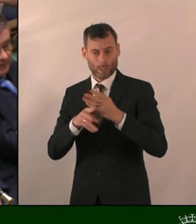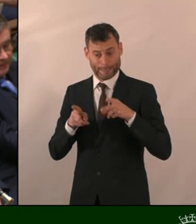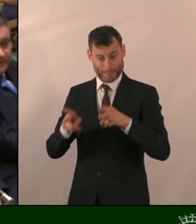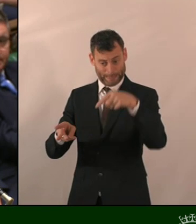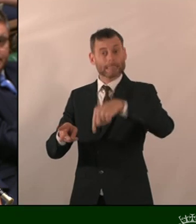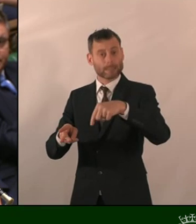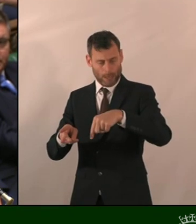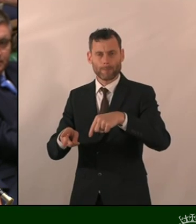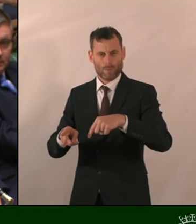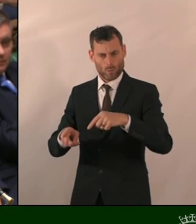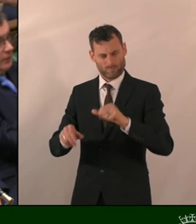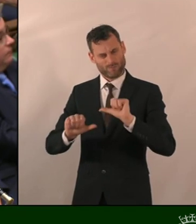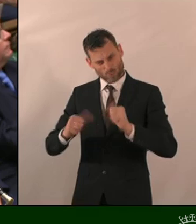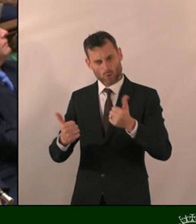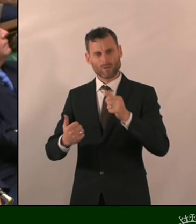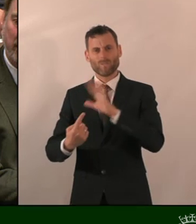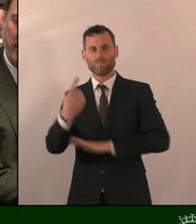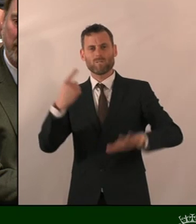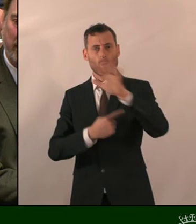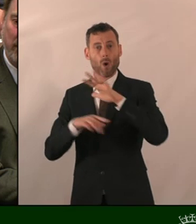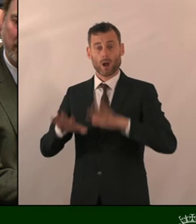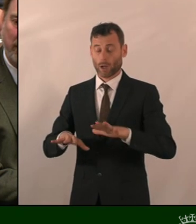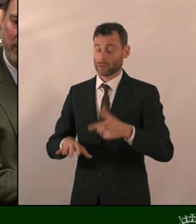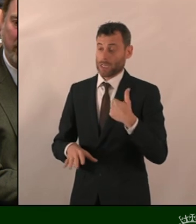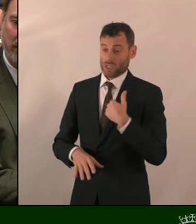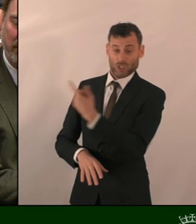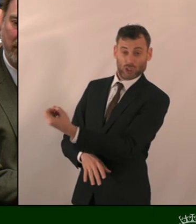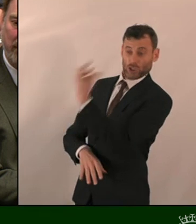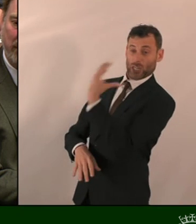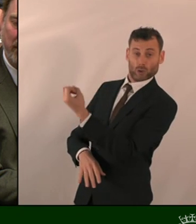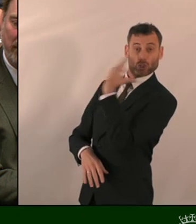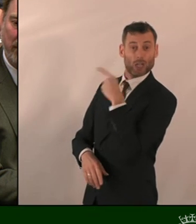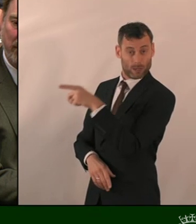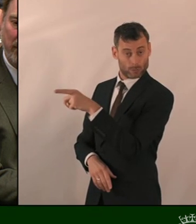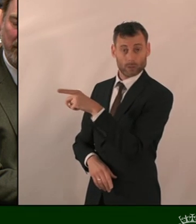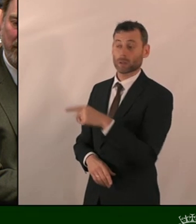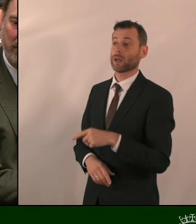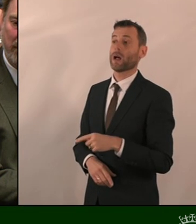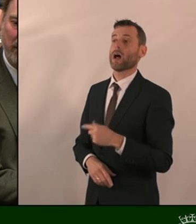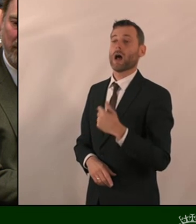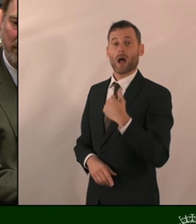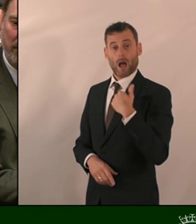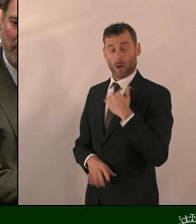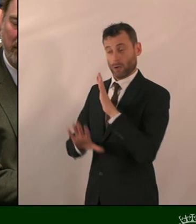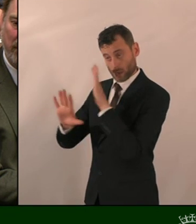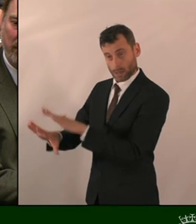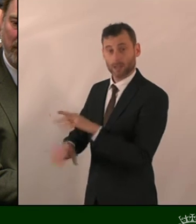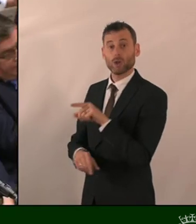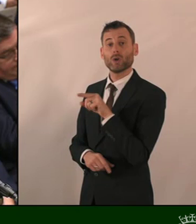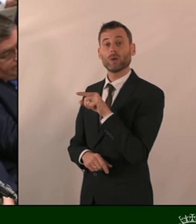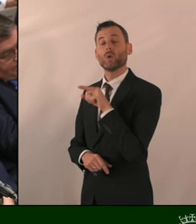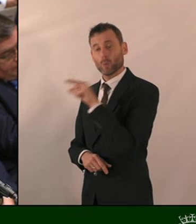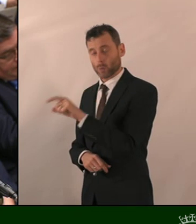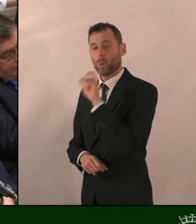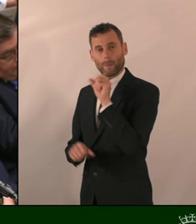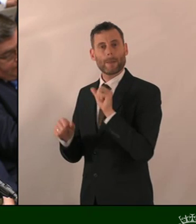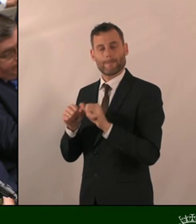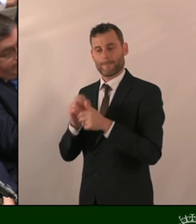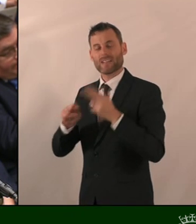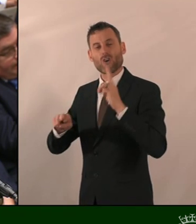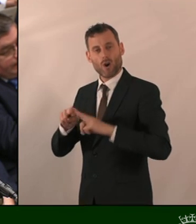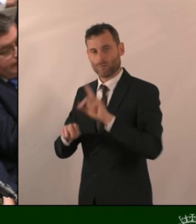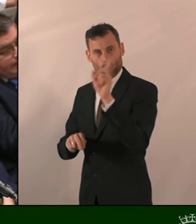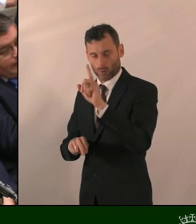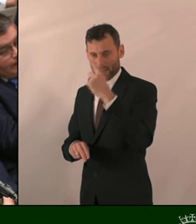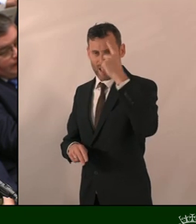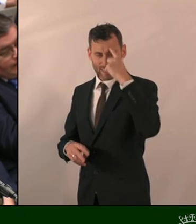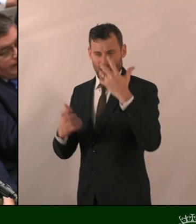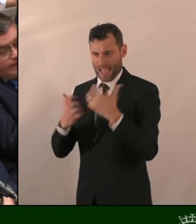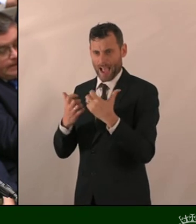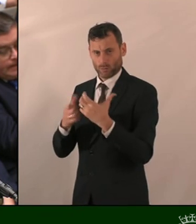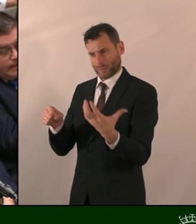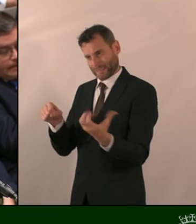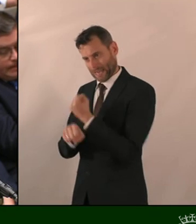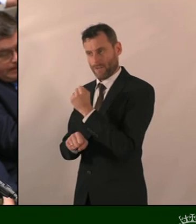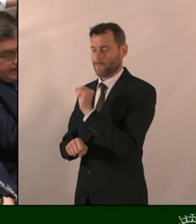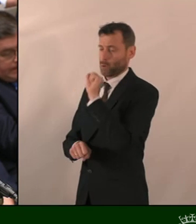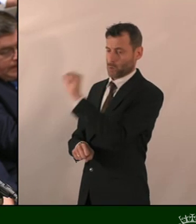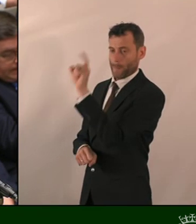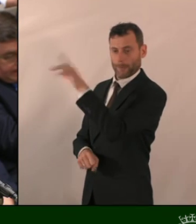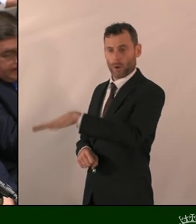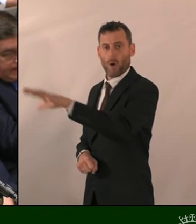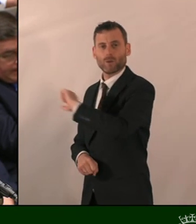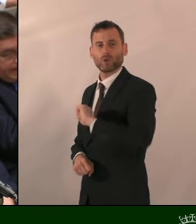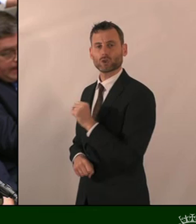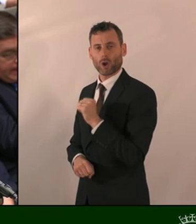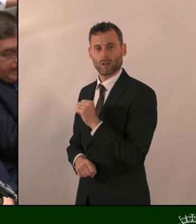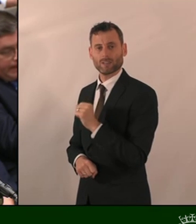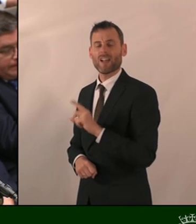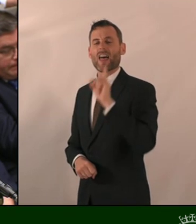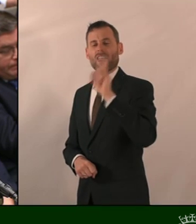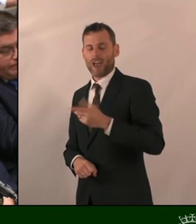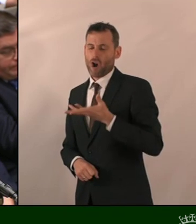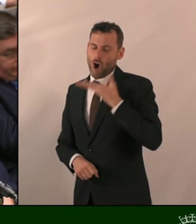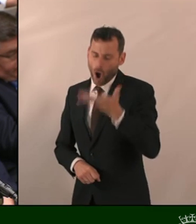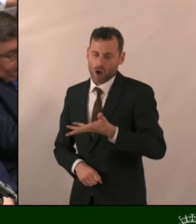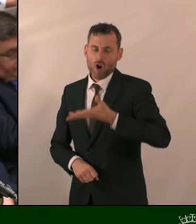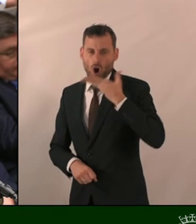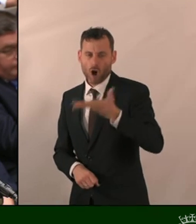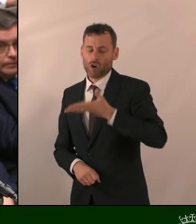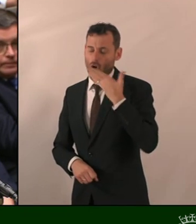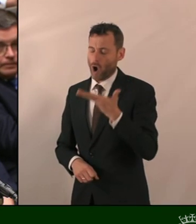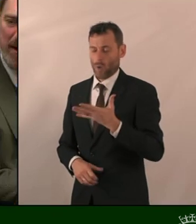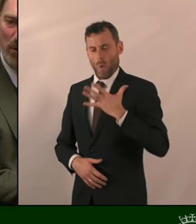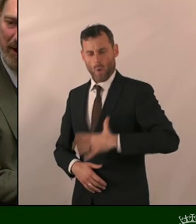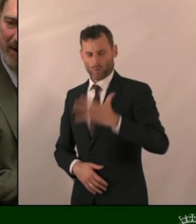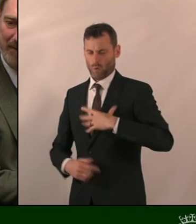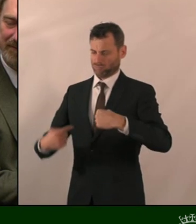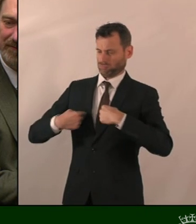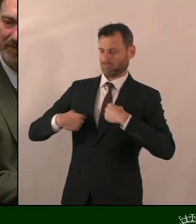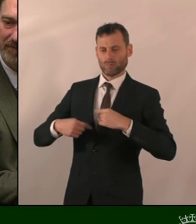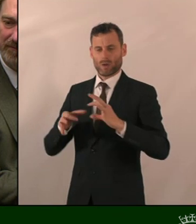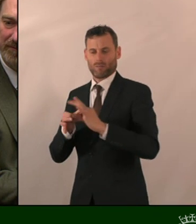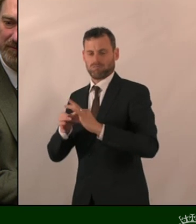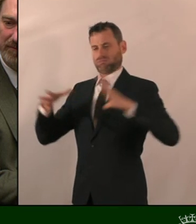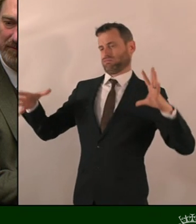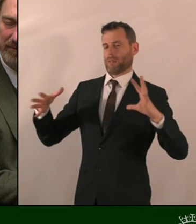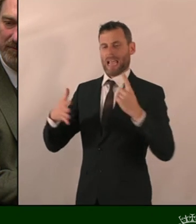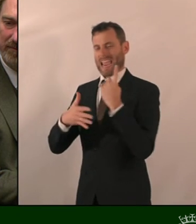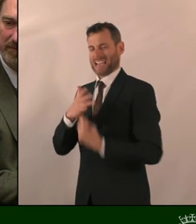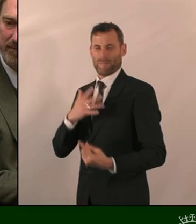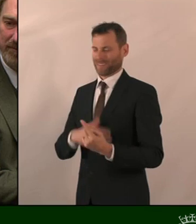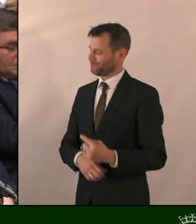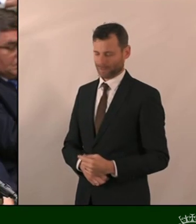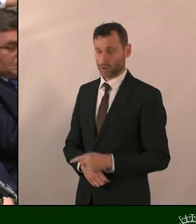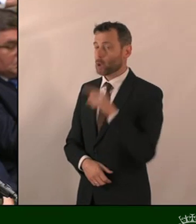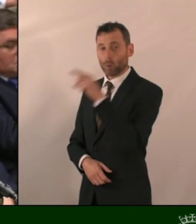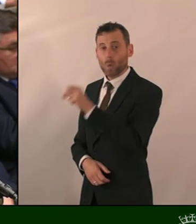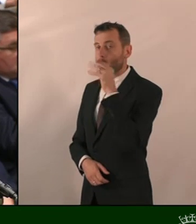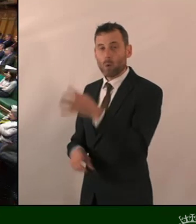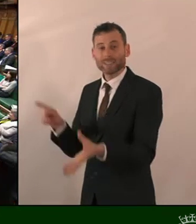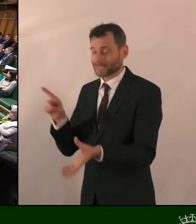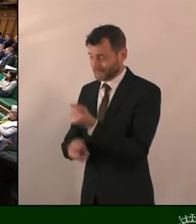The right honourable Gentleman shouts at me from a sedentary position, but he would be better off getting on with delivering for the people of Scotland, rather than continuing with his ceaseless and vain quest to break up the United Kingdom, because he will not succeed.